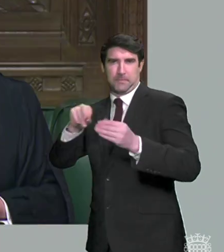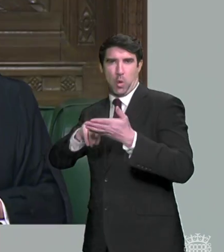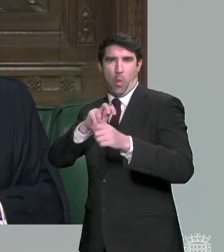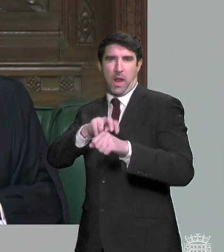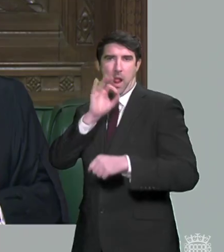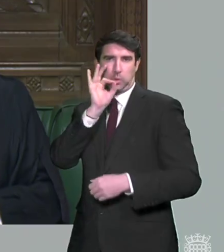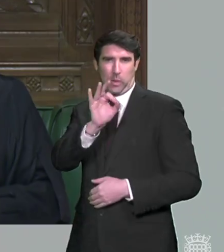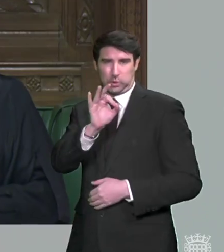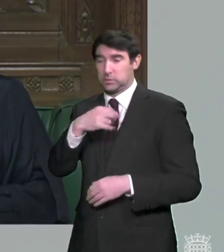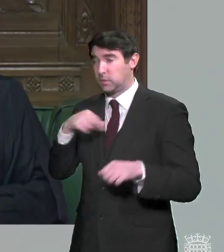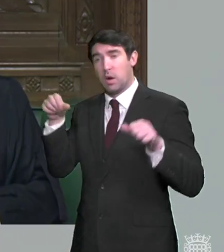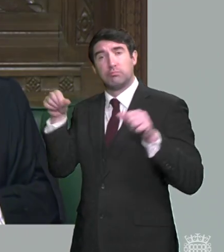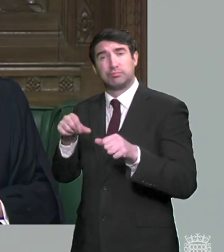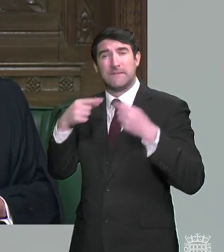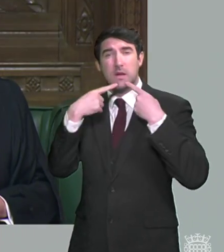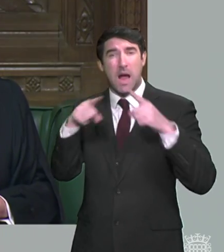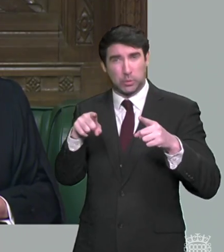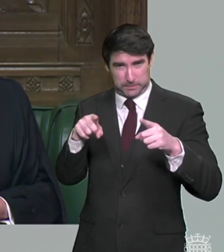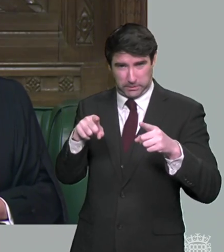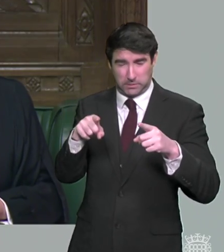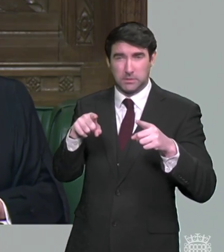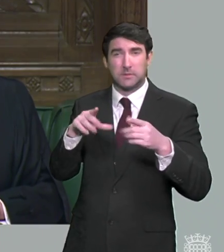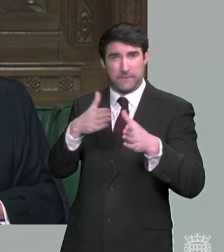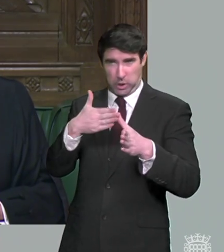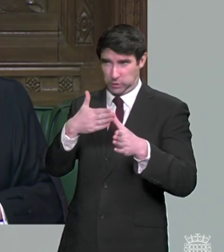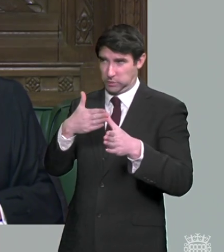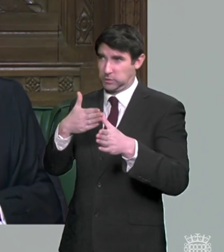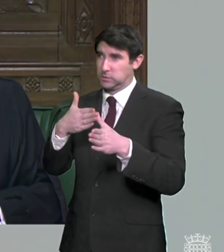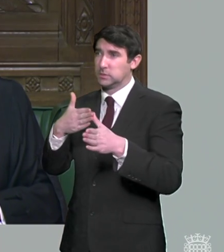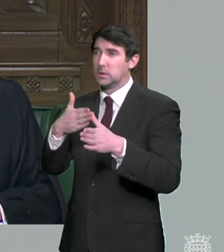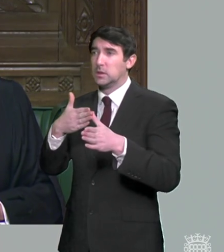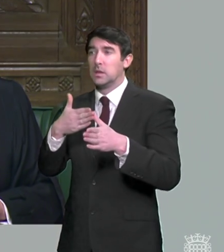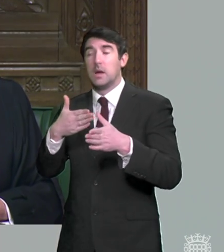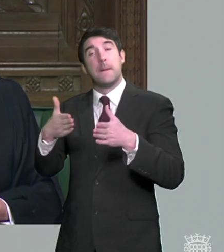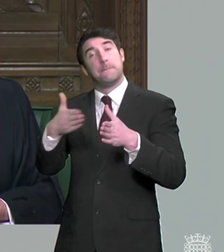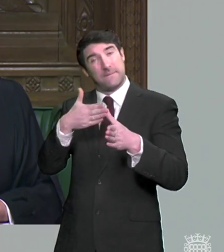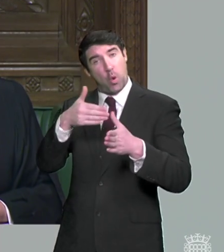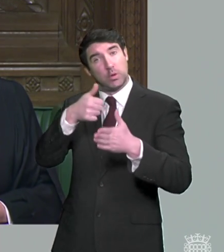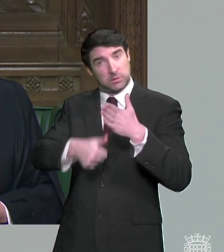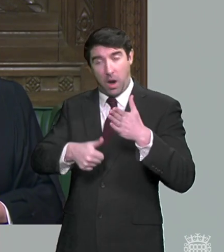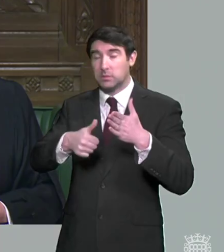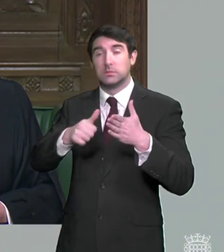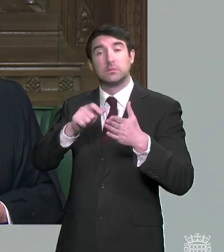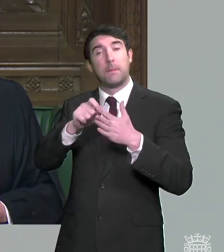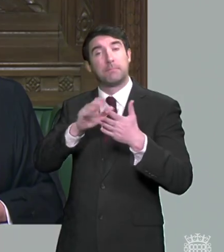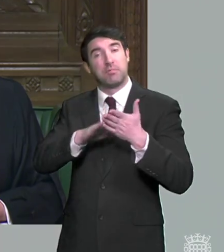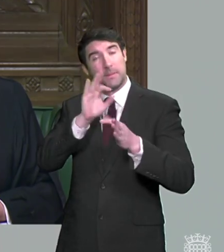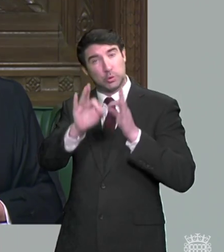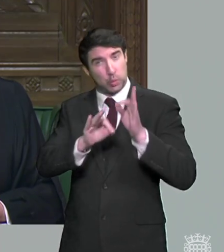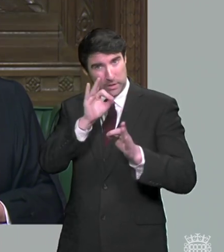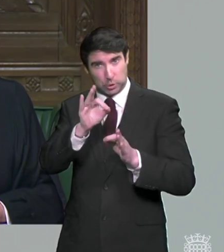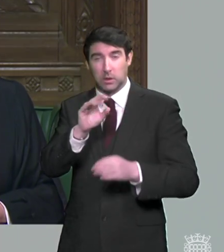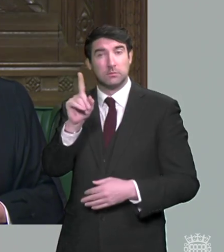Before we come to Prime Minister’s questions, I have a short announcement to make.